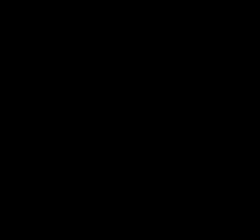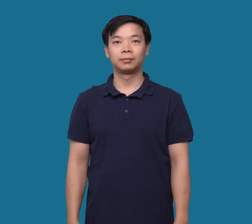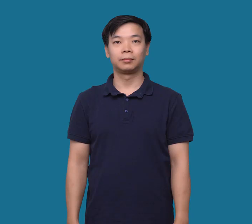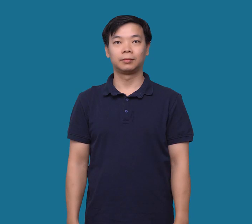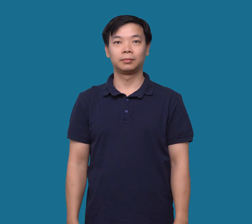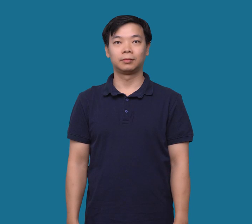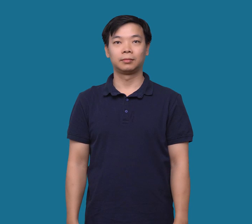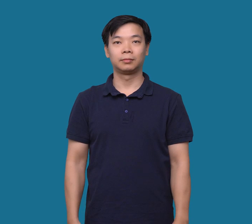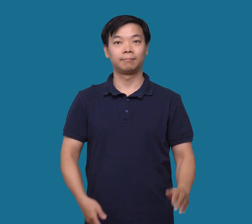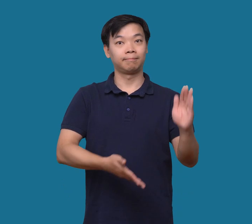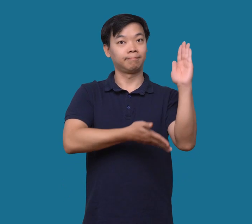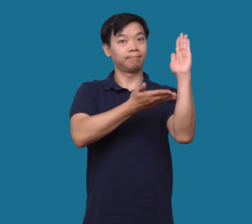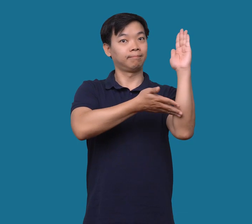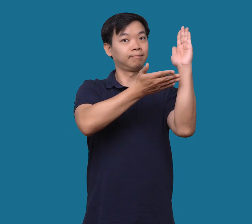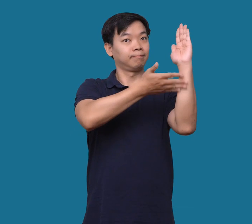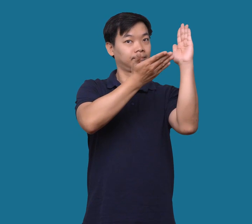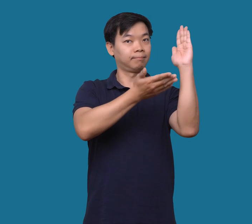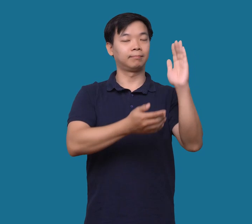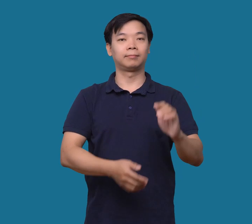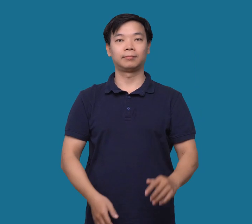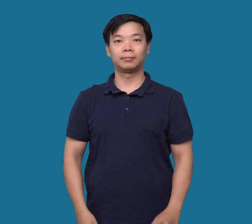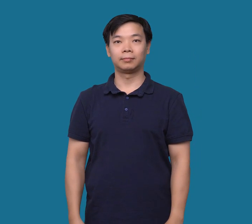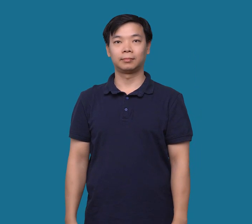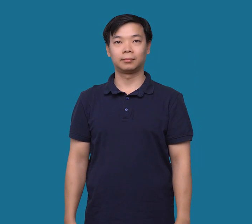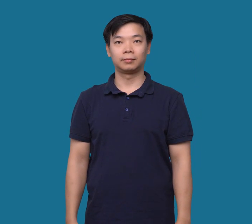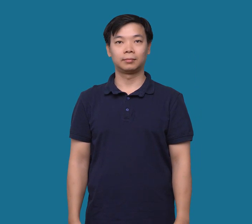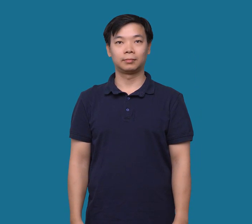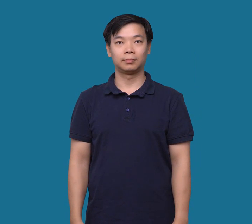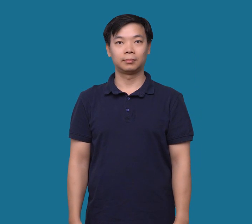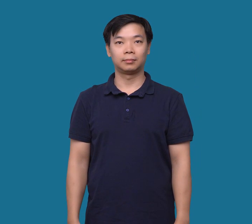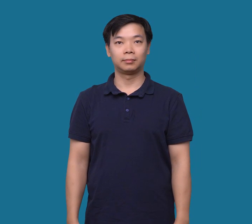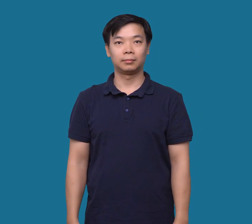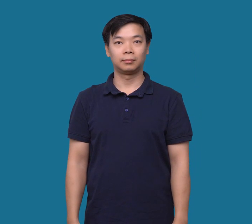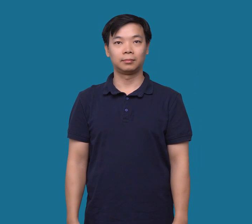xây